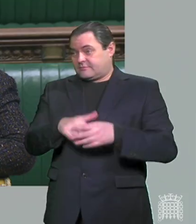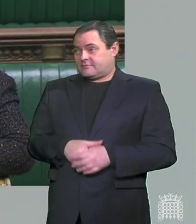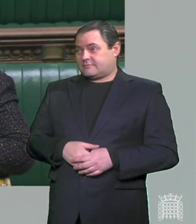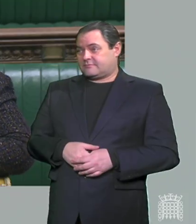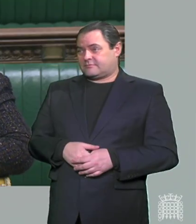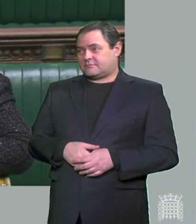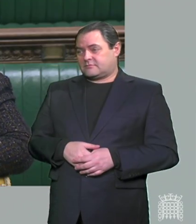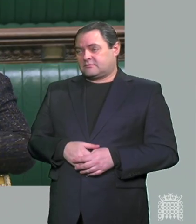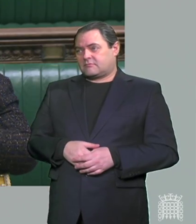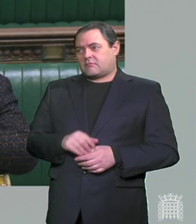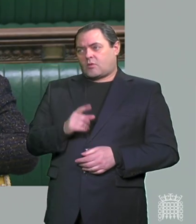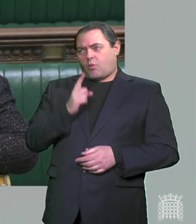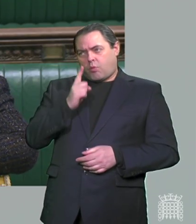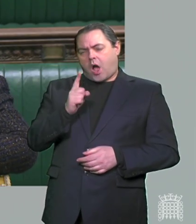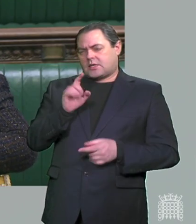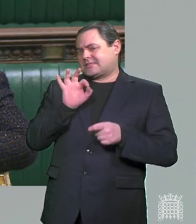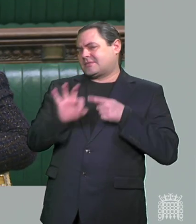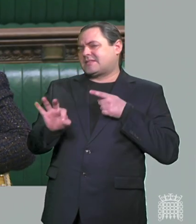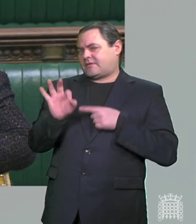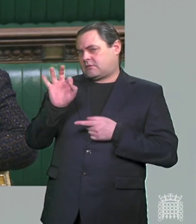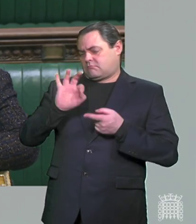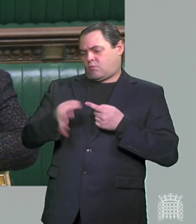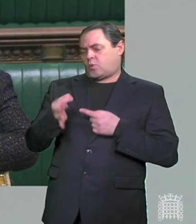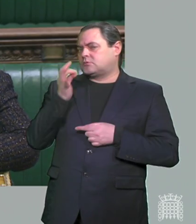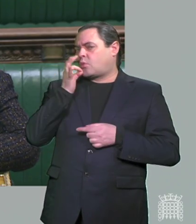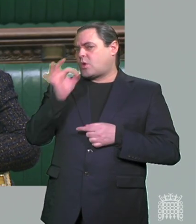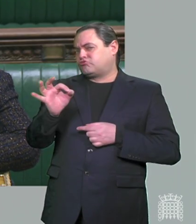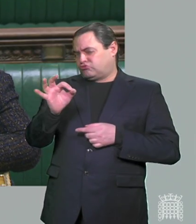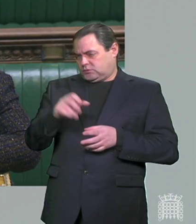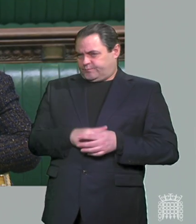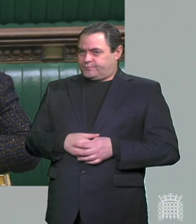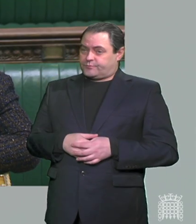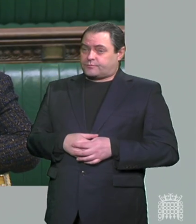I want to ask the Attorney General about one specific point in relation to the report.